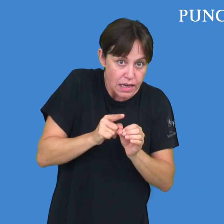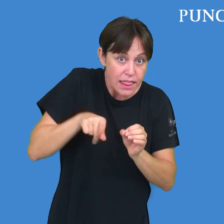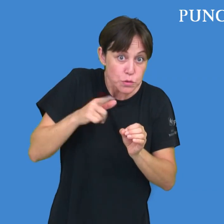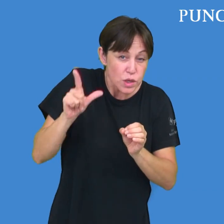despues